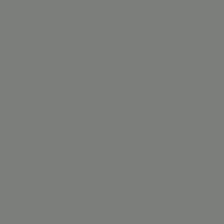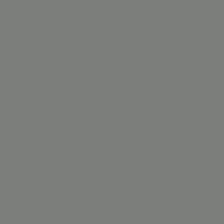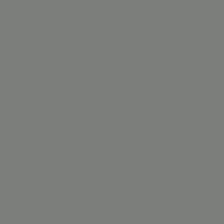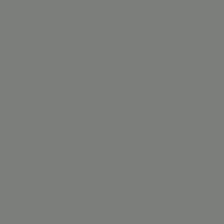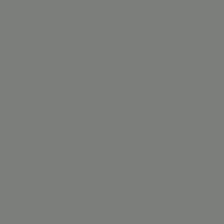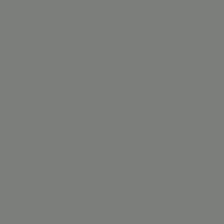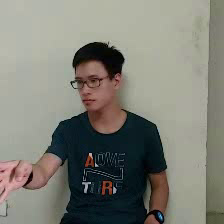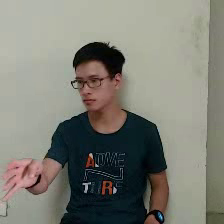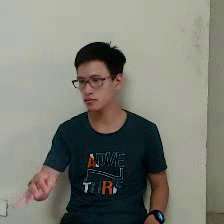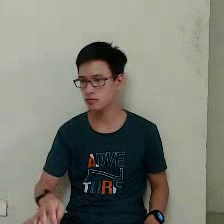Nôn ói